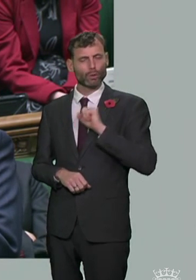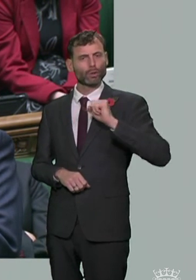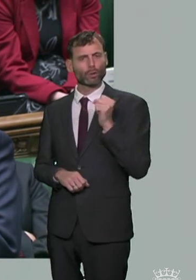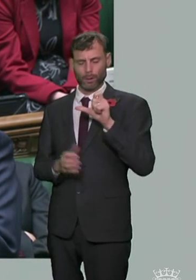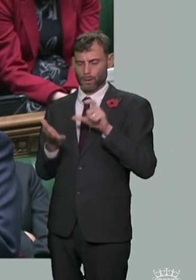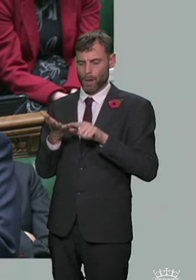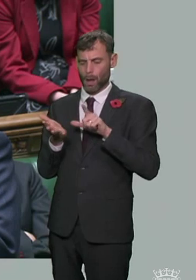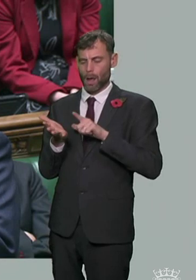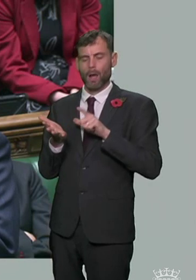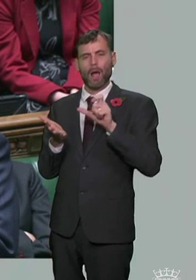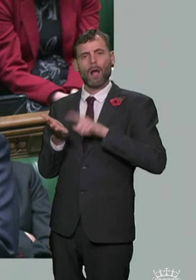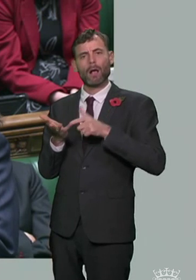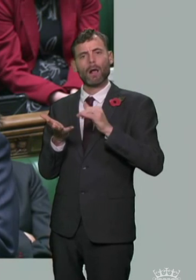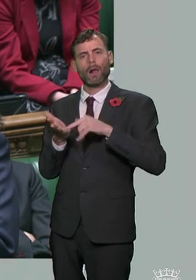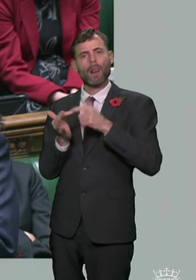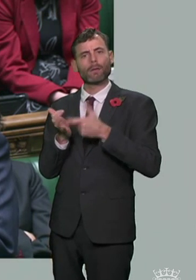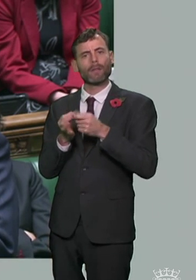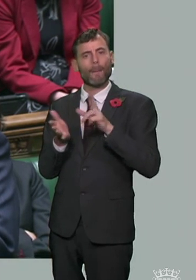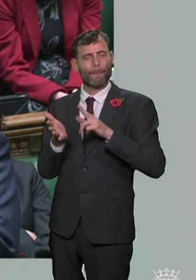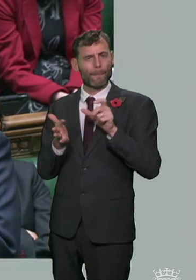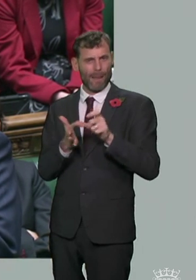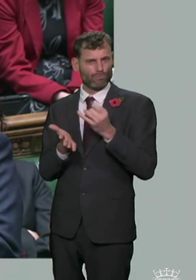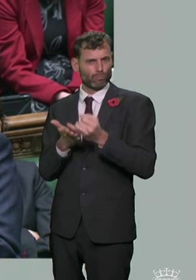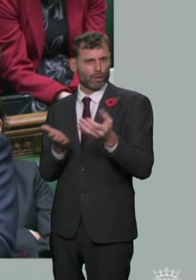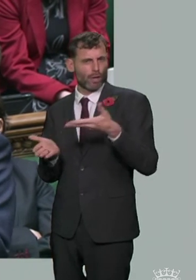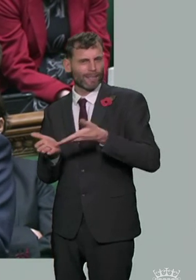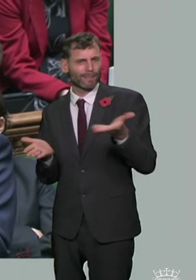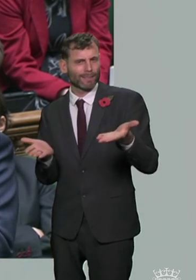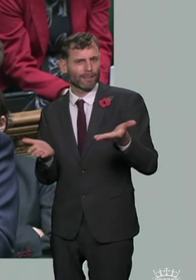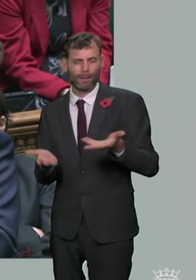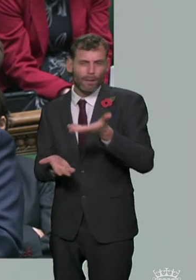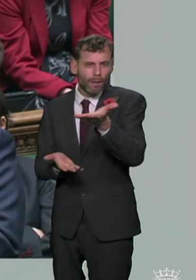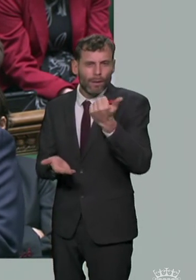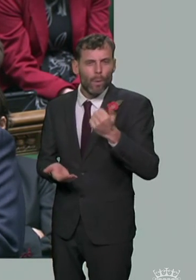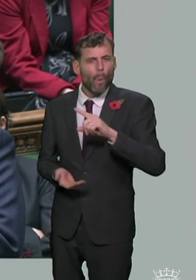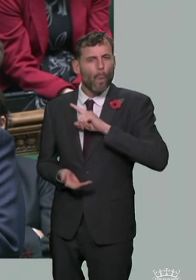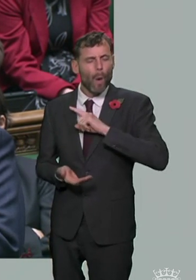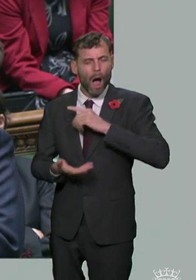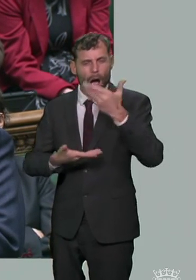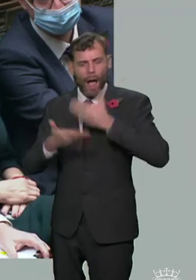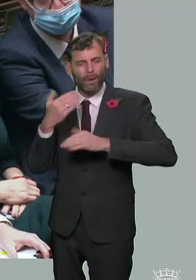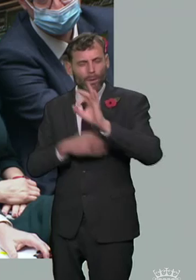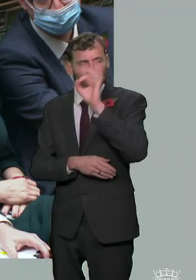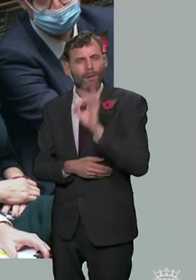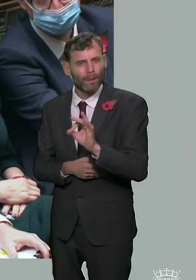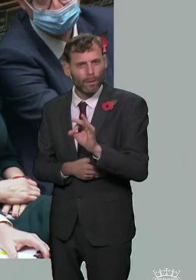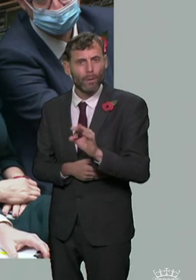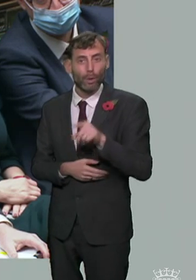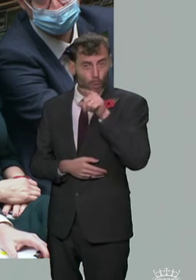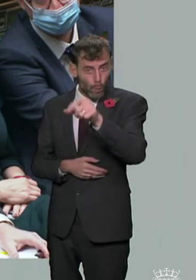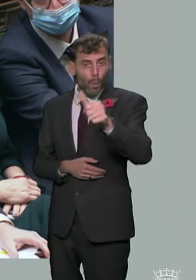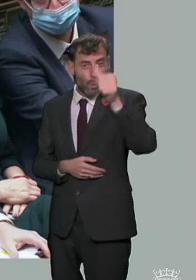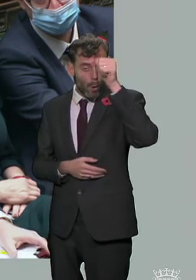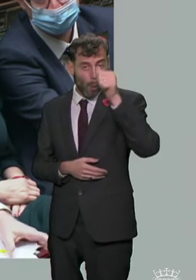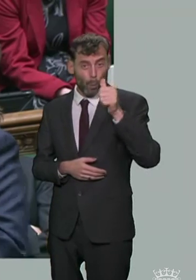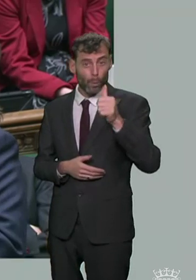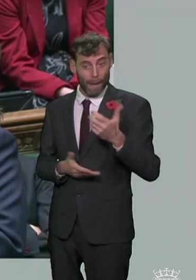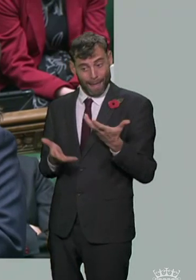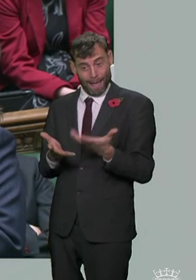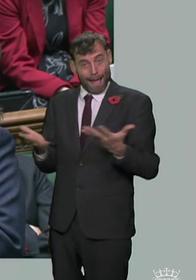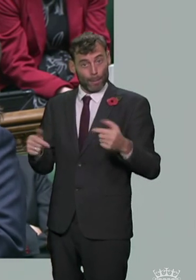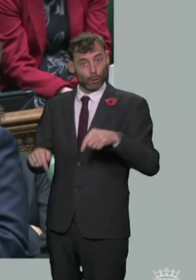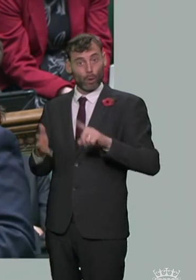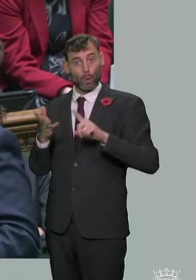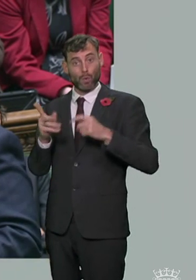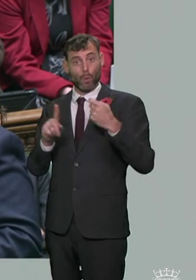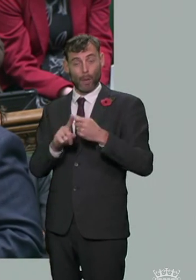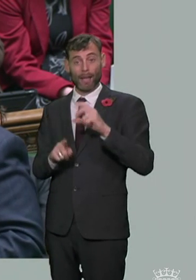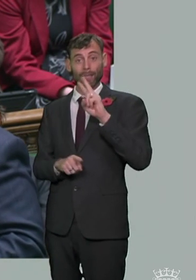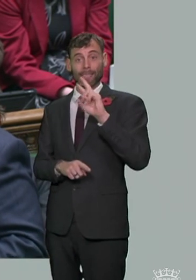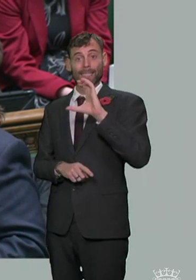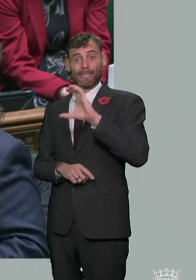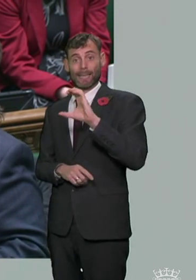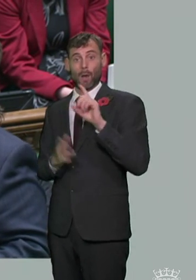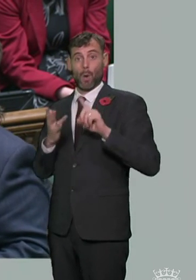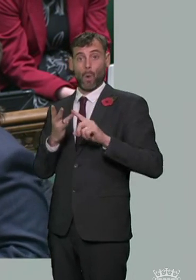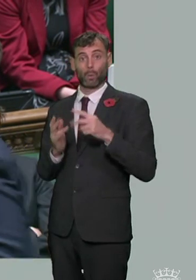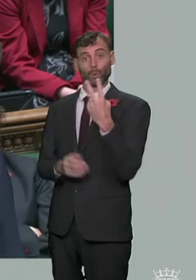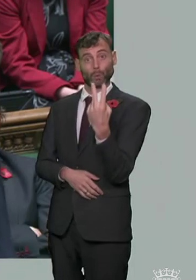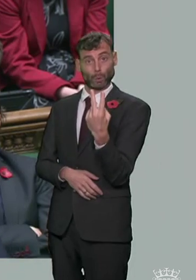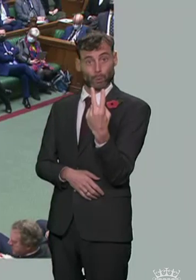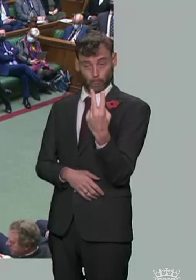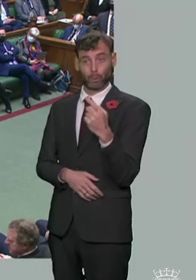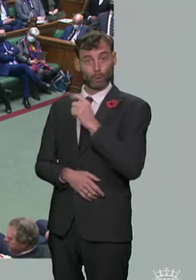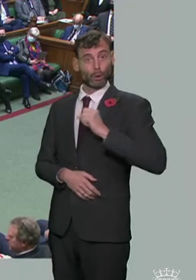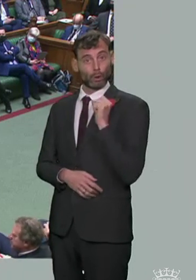There have been no clear answers, and not even clear excuses, so perhaps the Prime Minister will answer this simple question: does he know exactly how much of the UK’s CO2 storage the Scottish cluster could deliver?